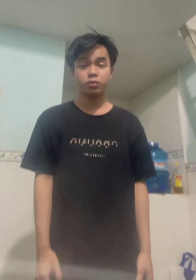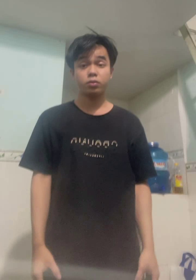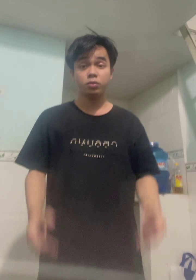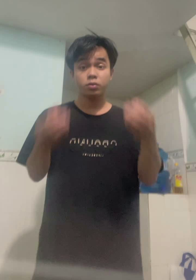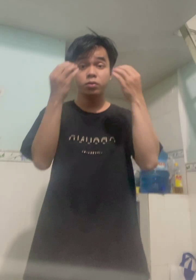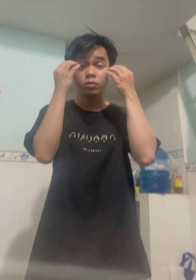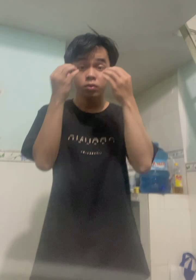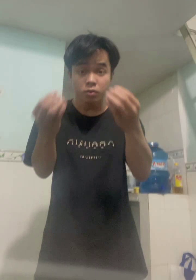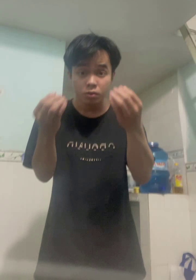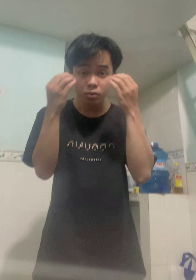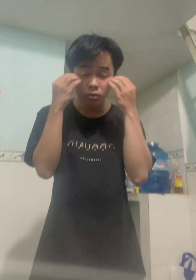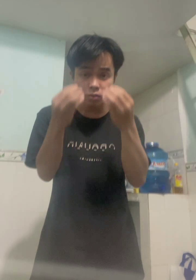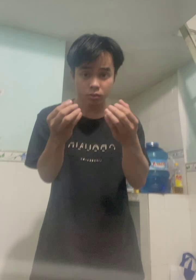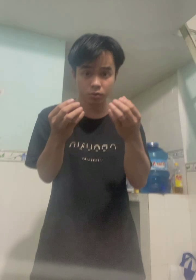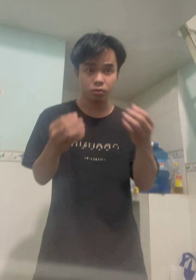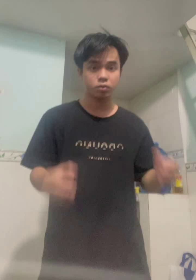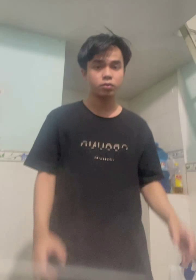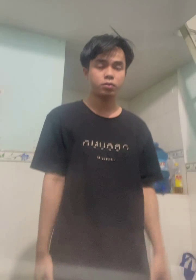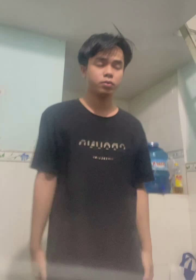ngac nhien